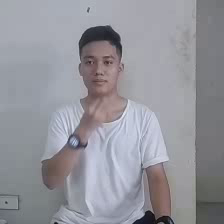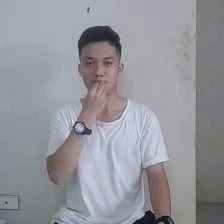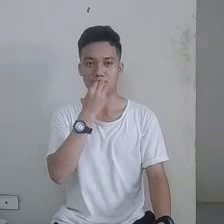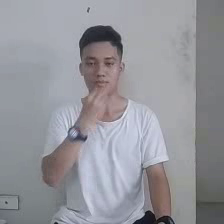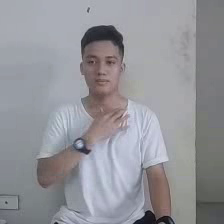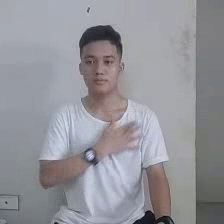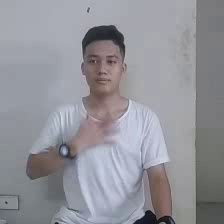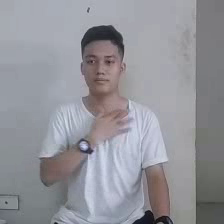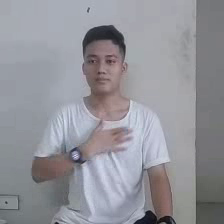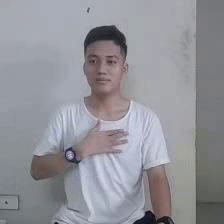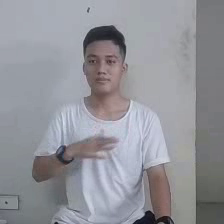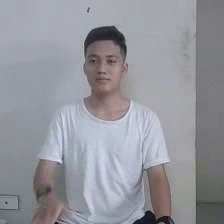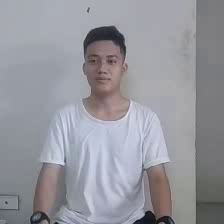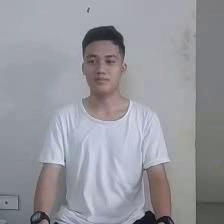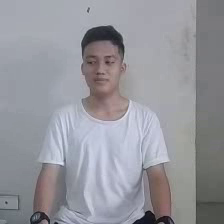Ăn mừng